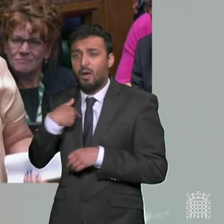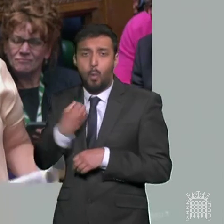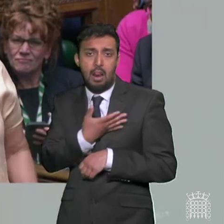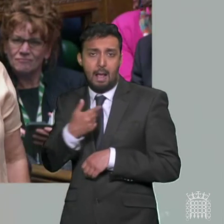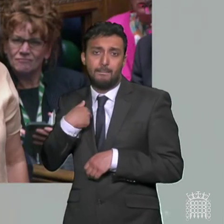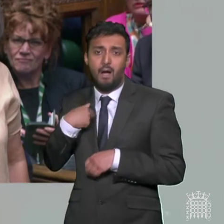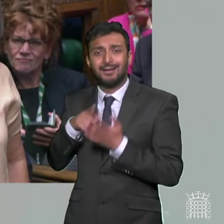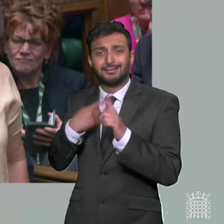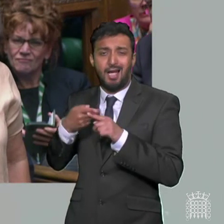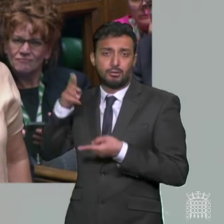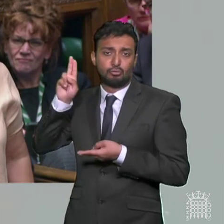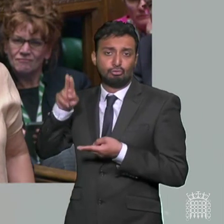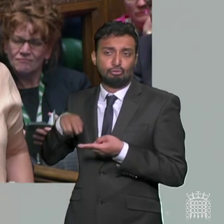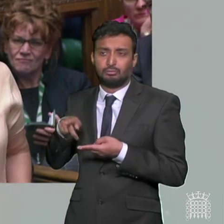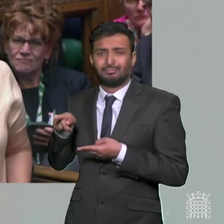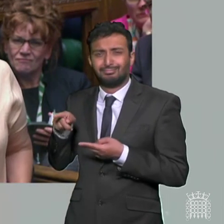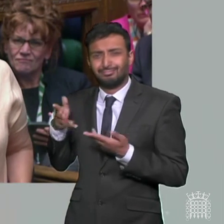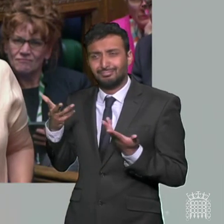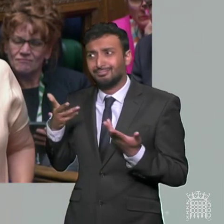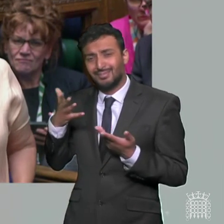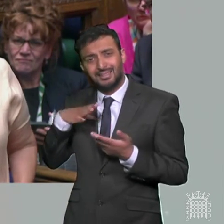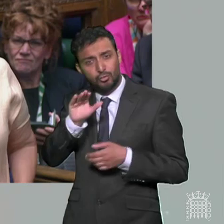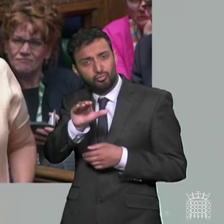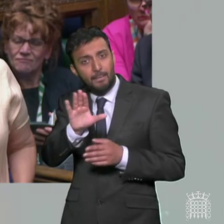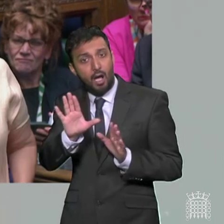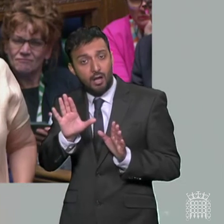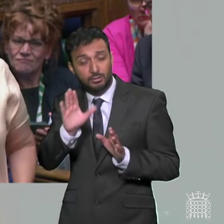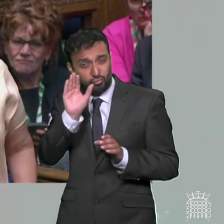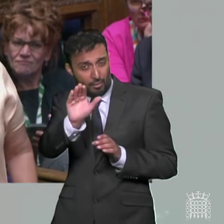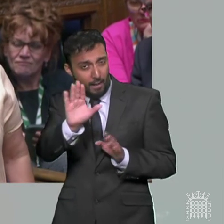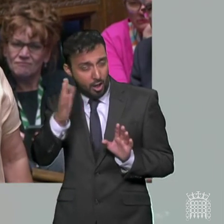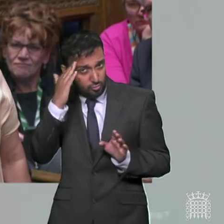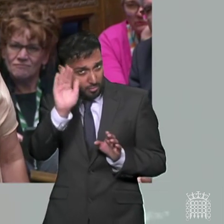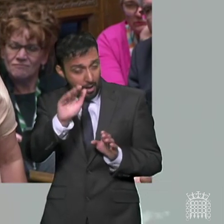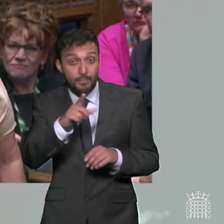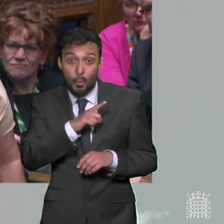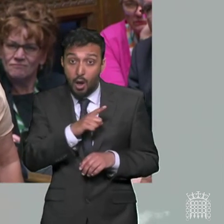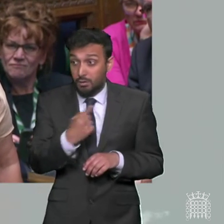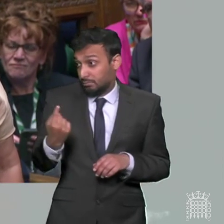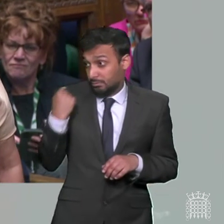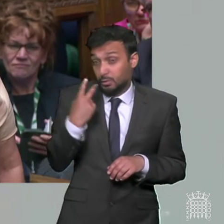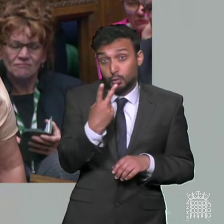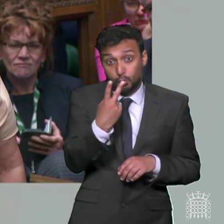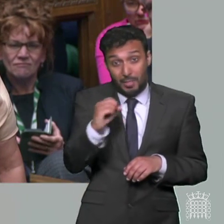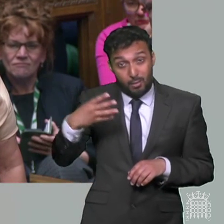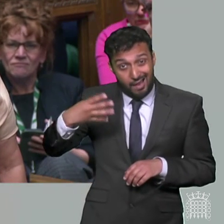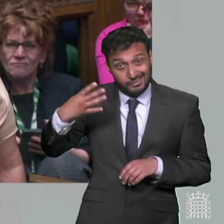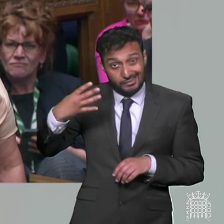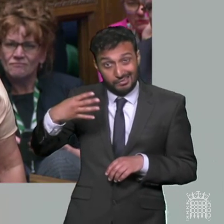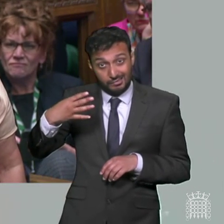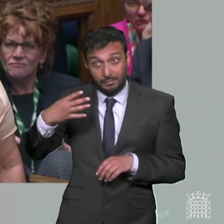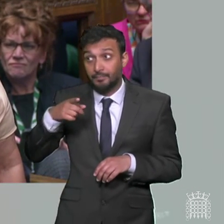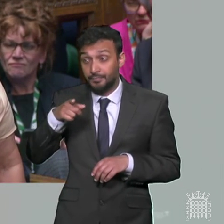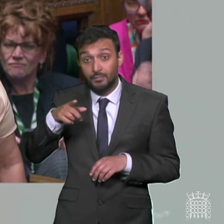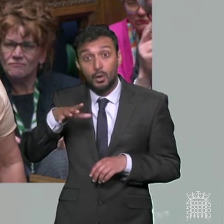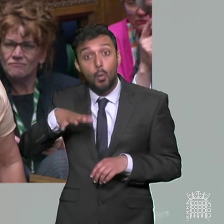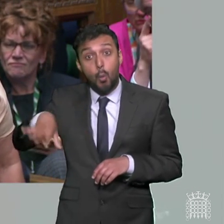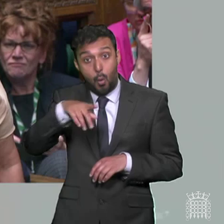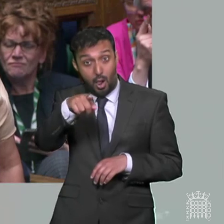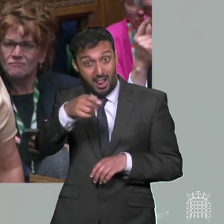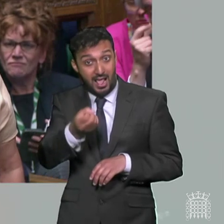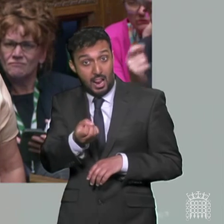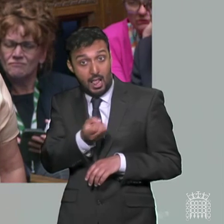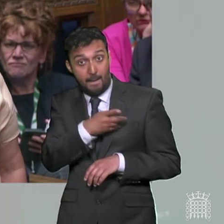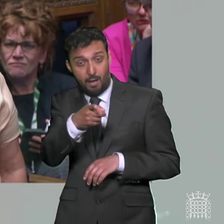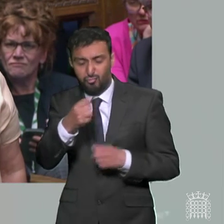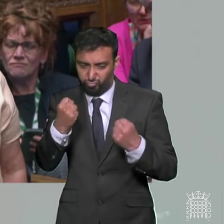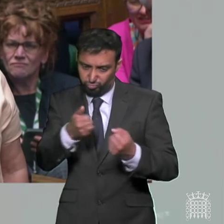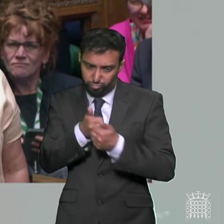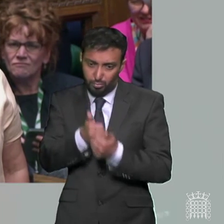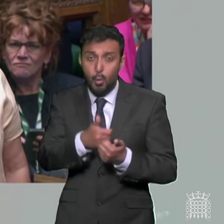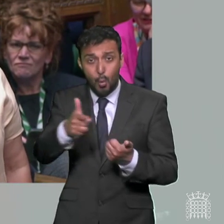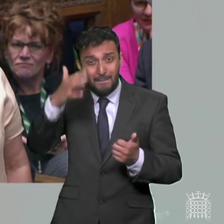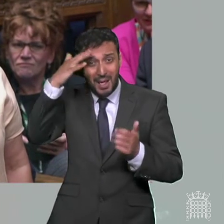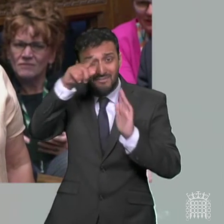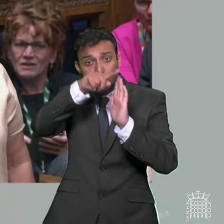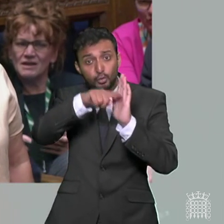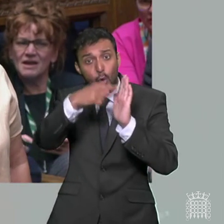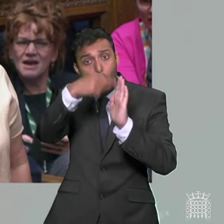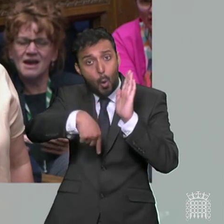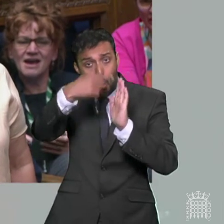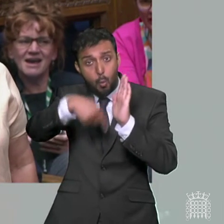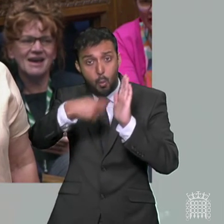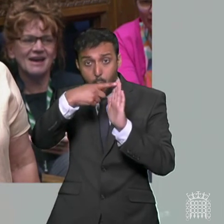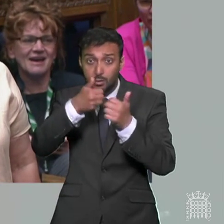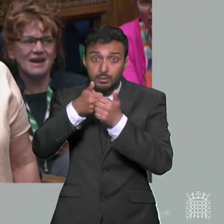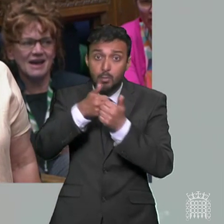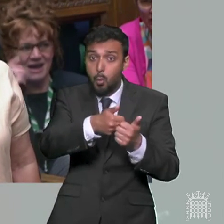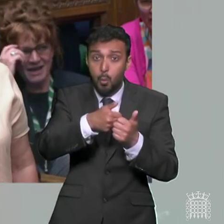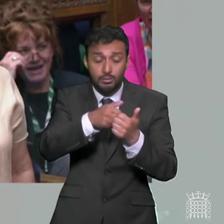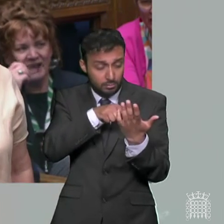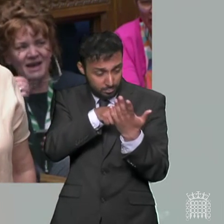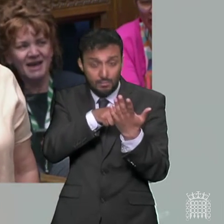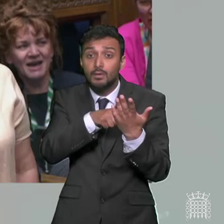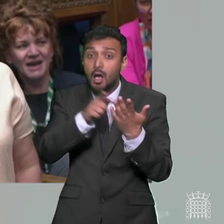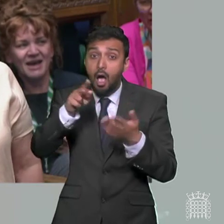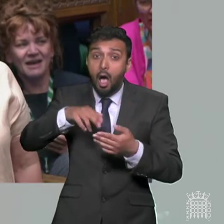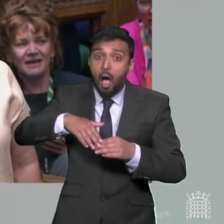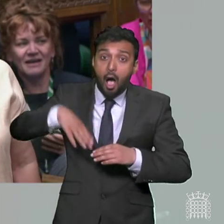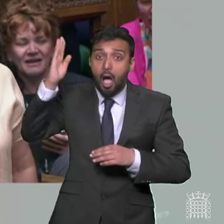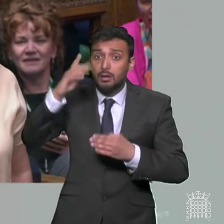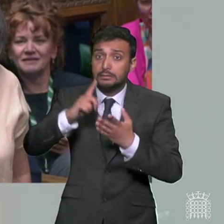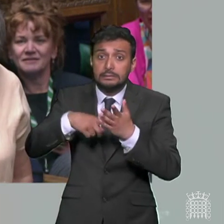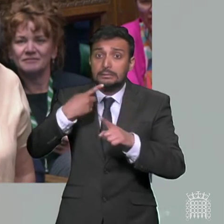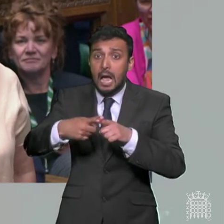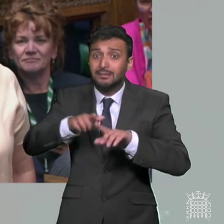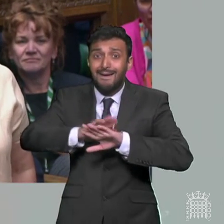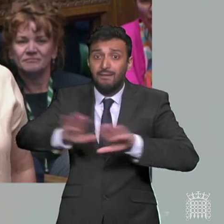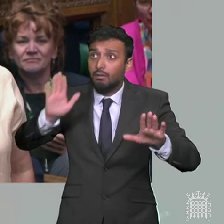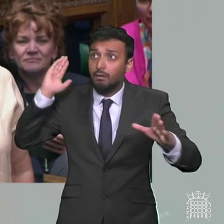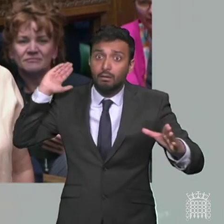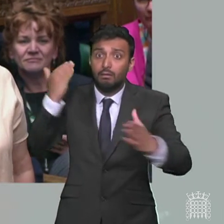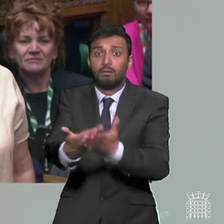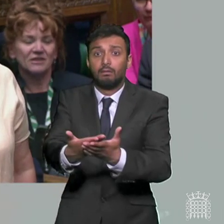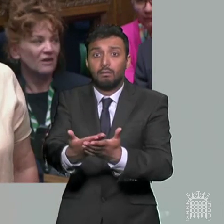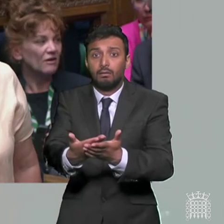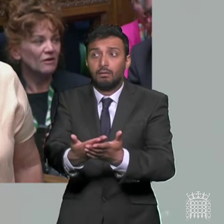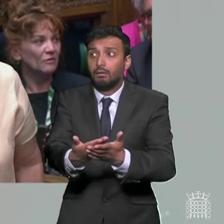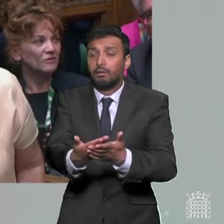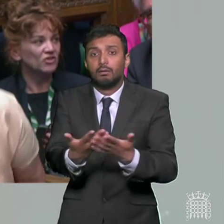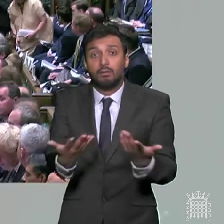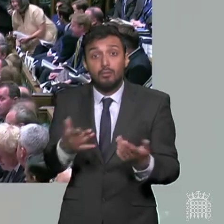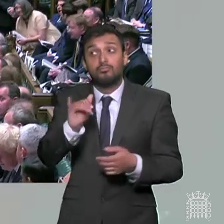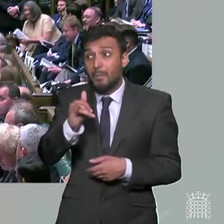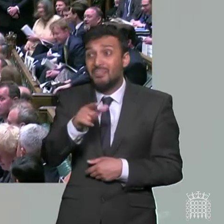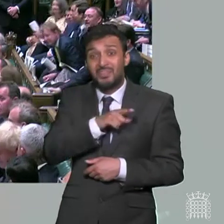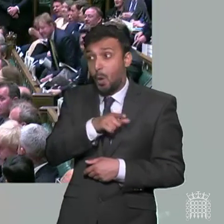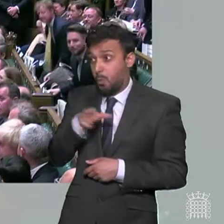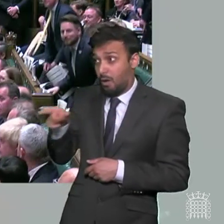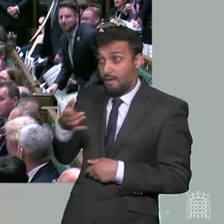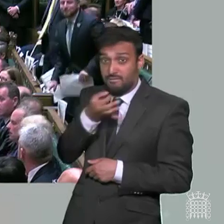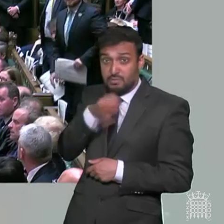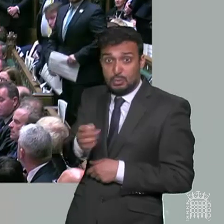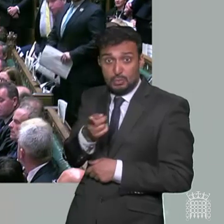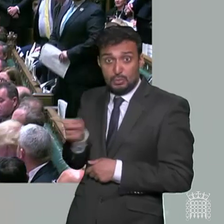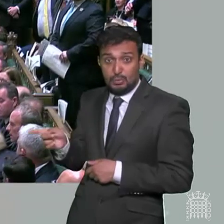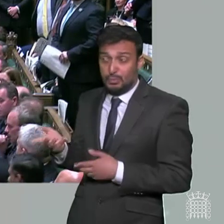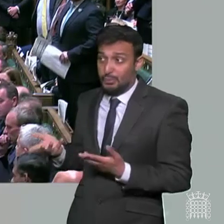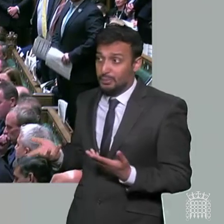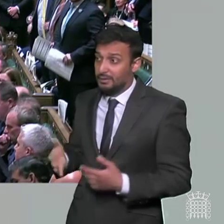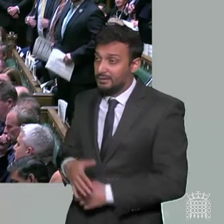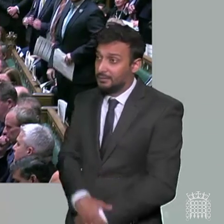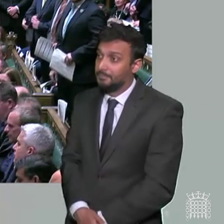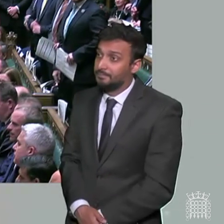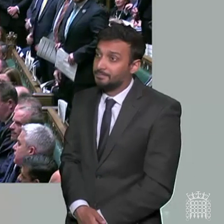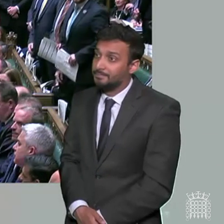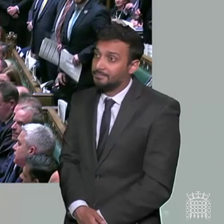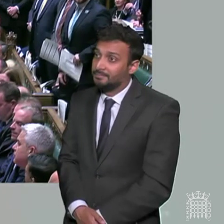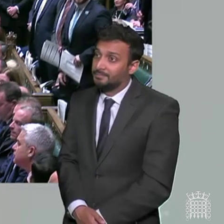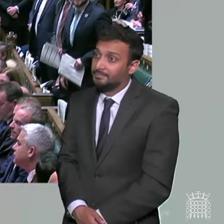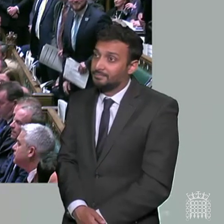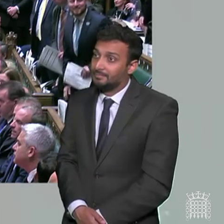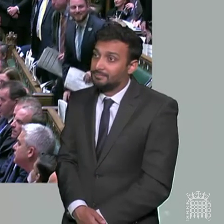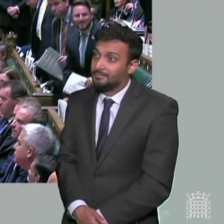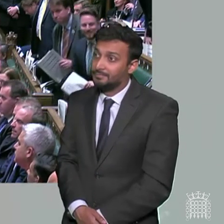May I remind Labour Members that in 2019 they all stood on a manifesto that would have inflicted the highest tax burden on the people of this country in peacetime—and that is probably why there are so few of them over there on the Labour Benches?